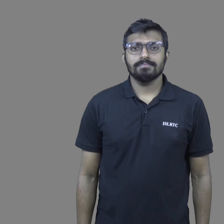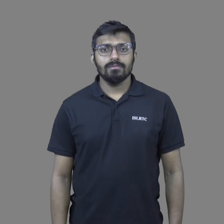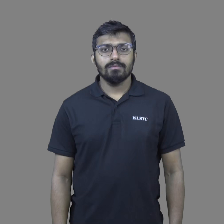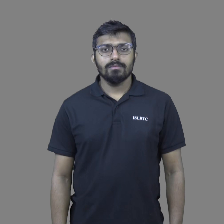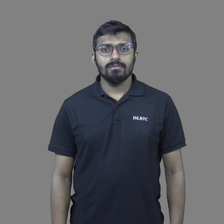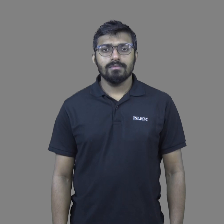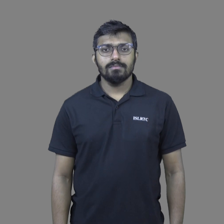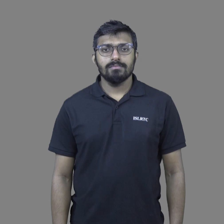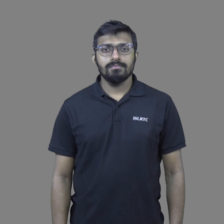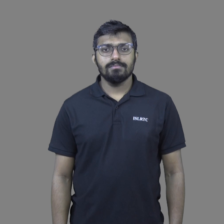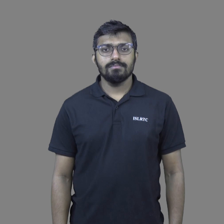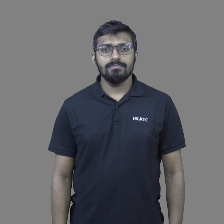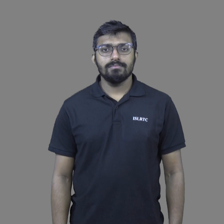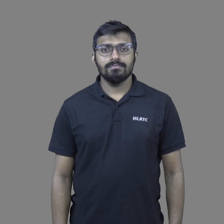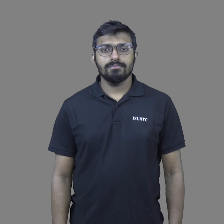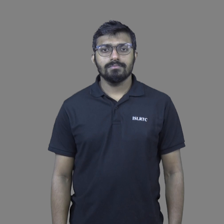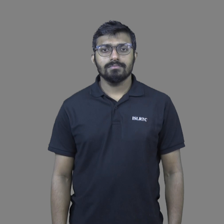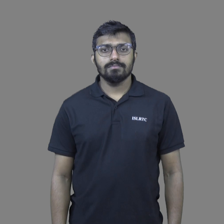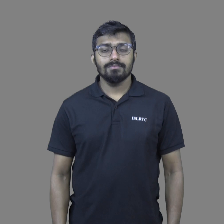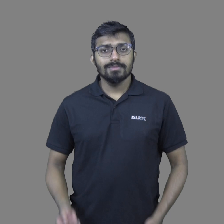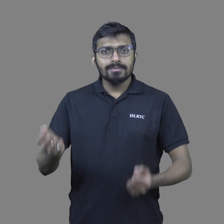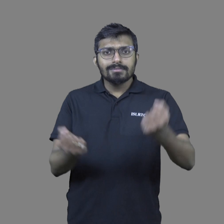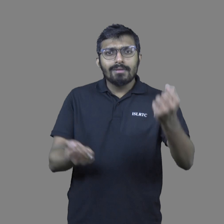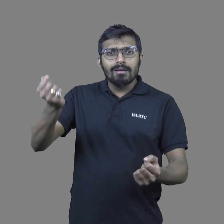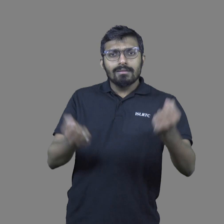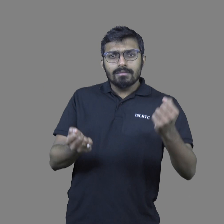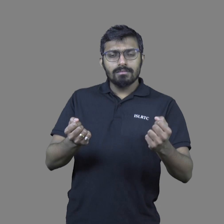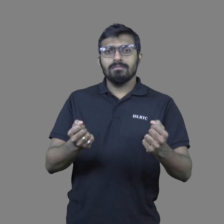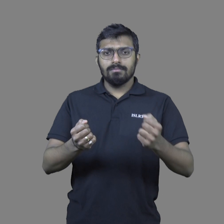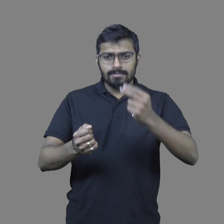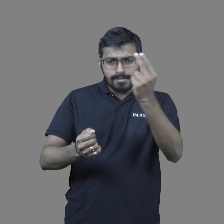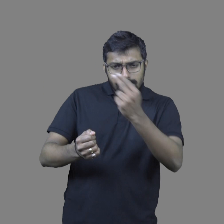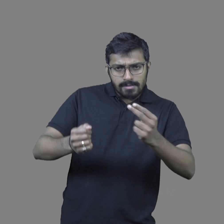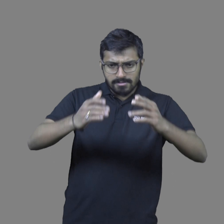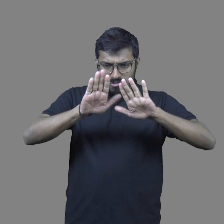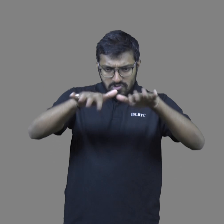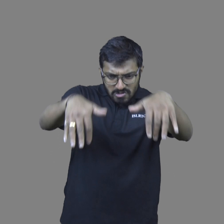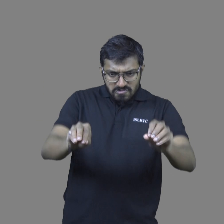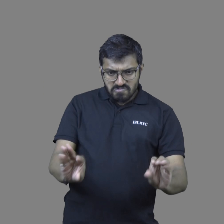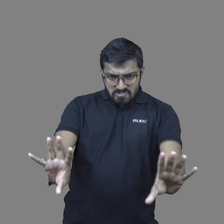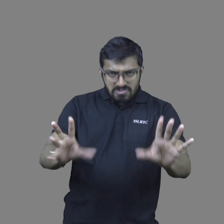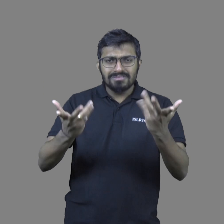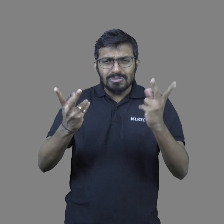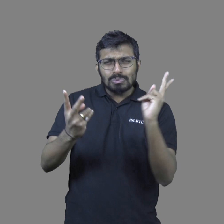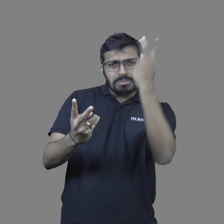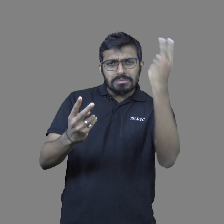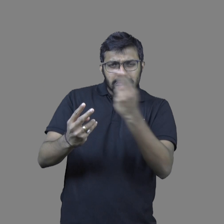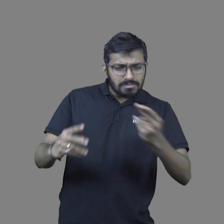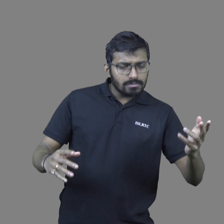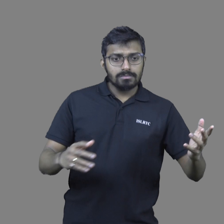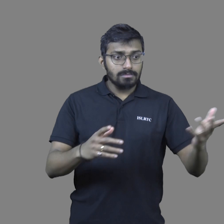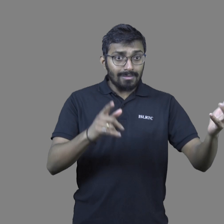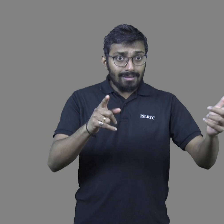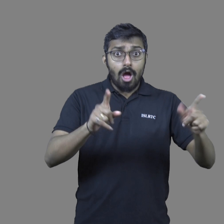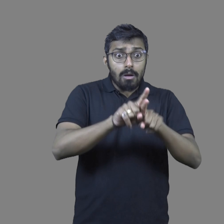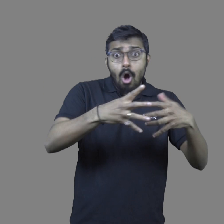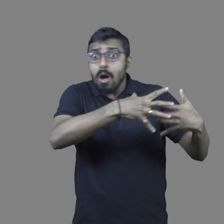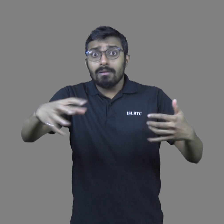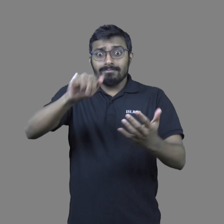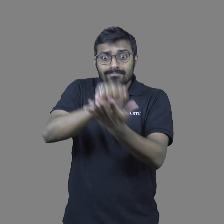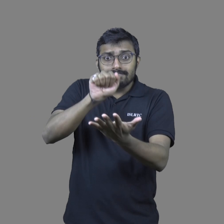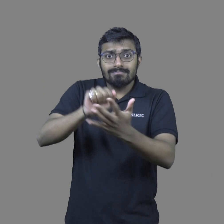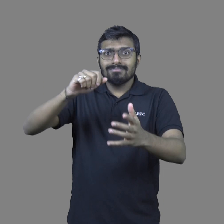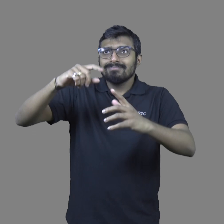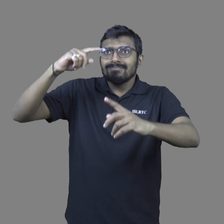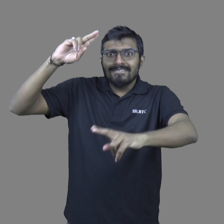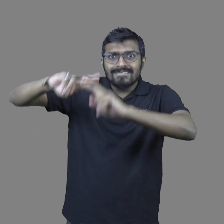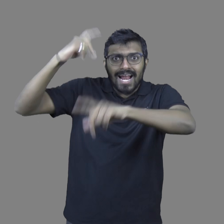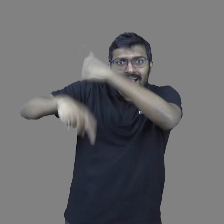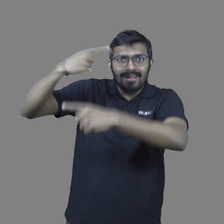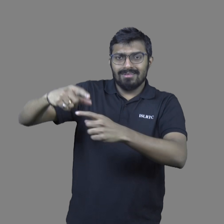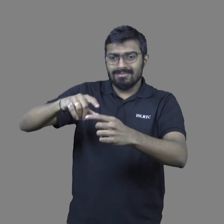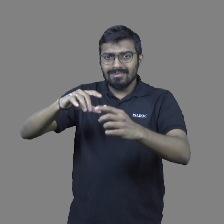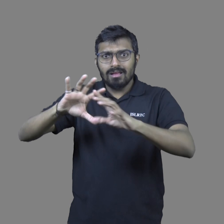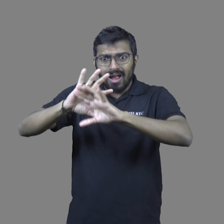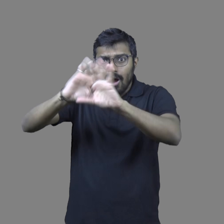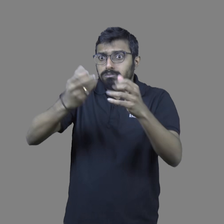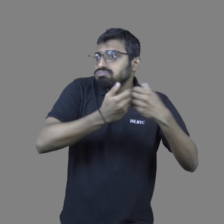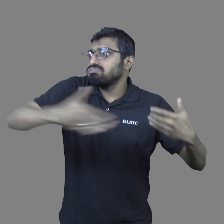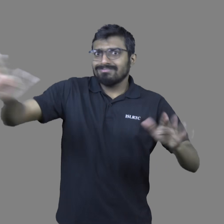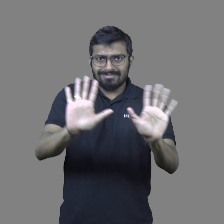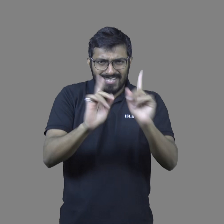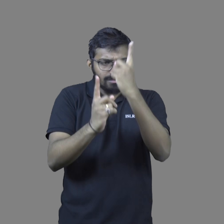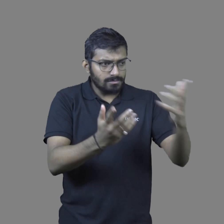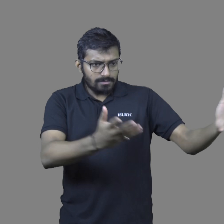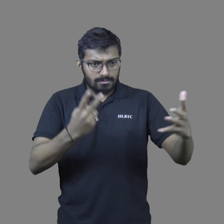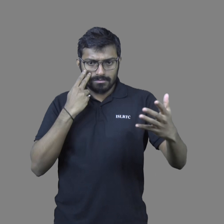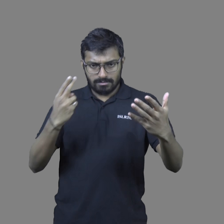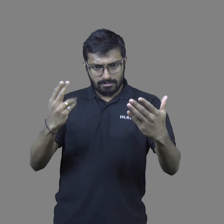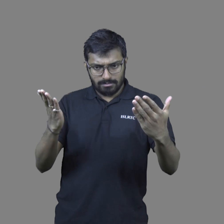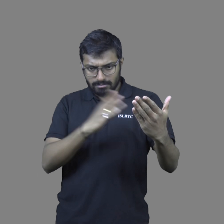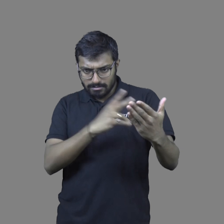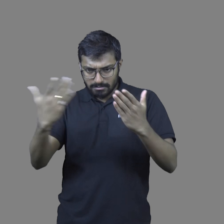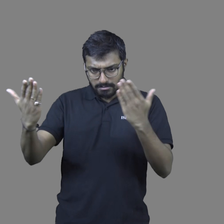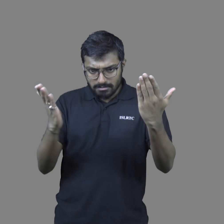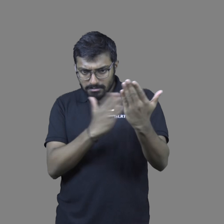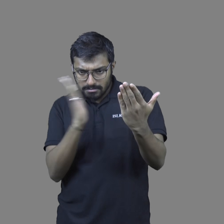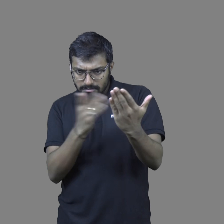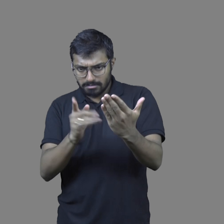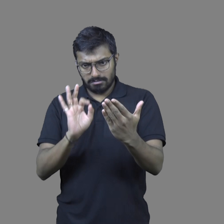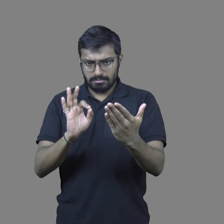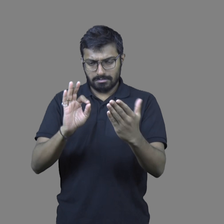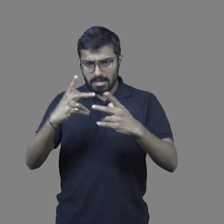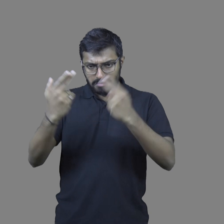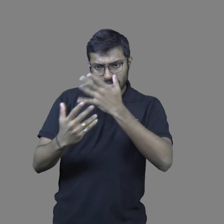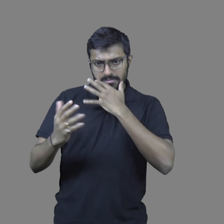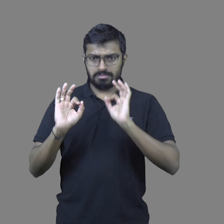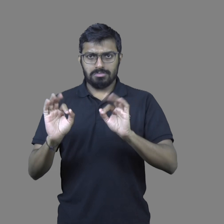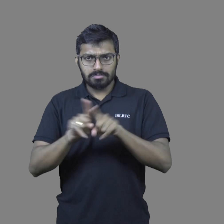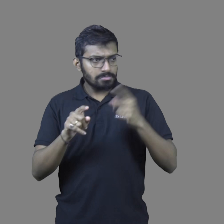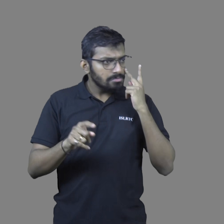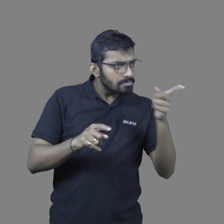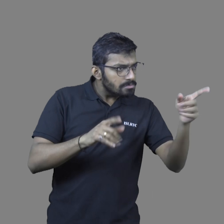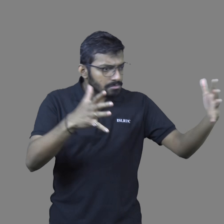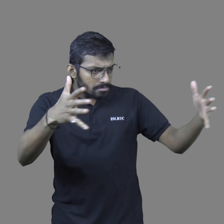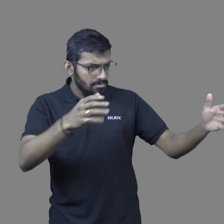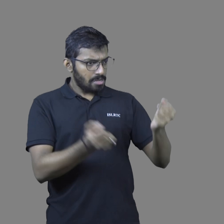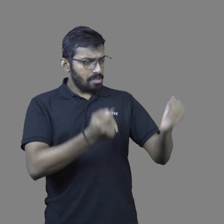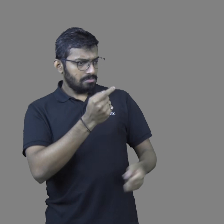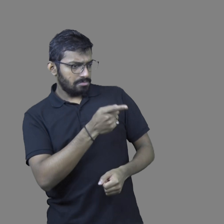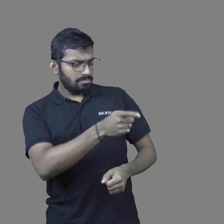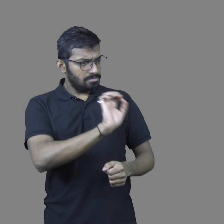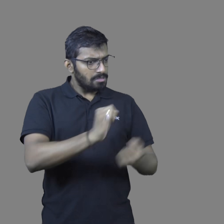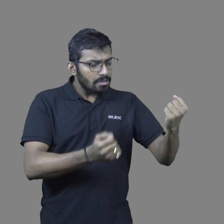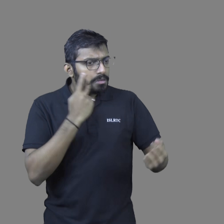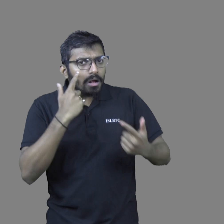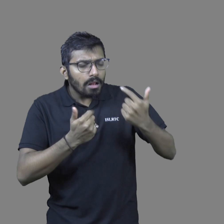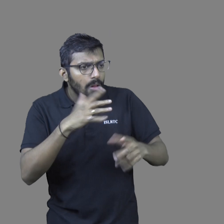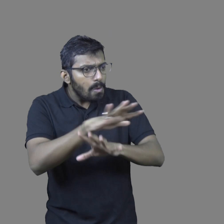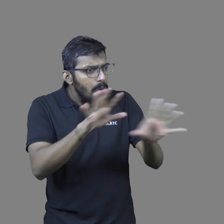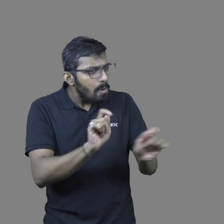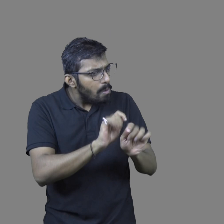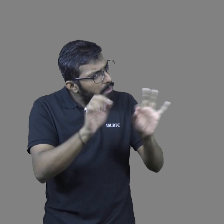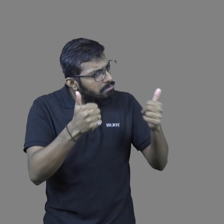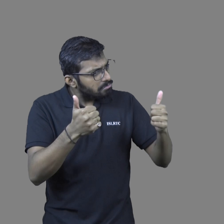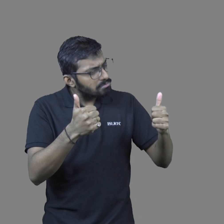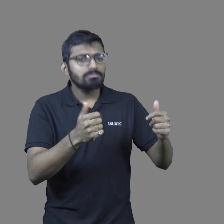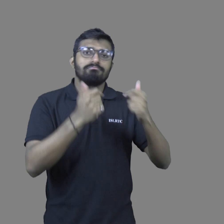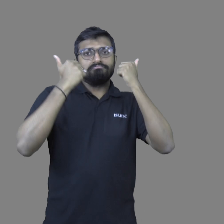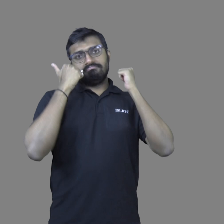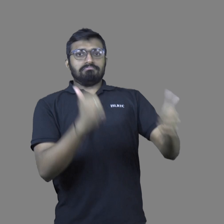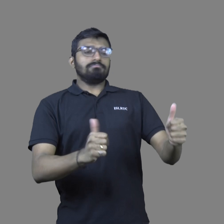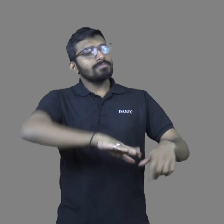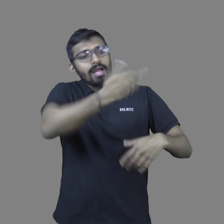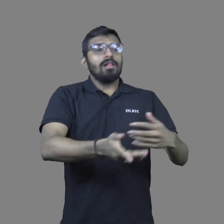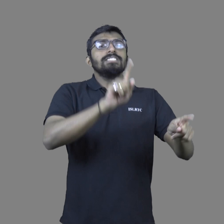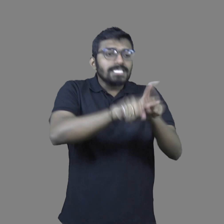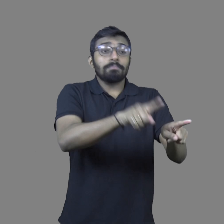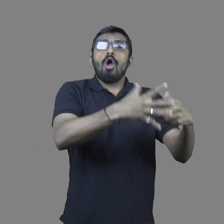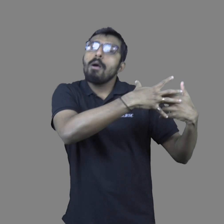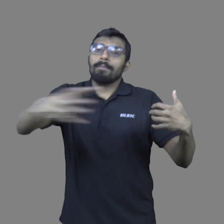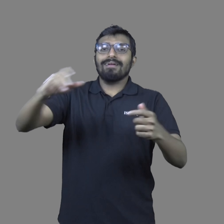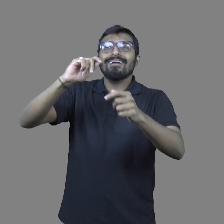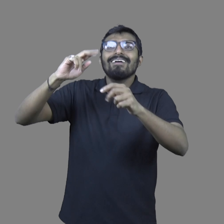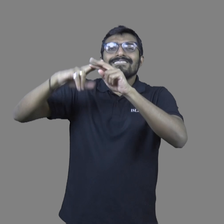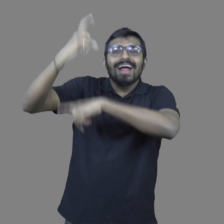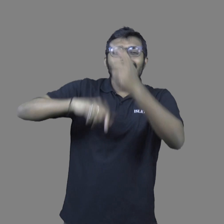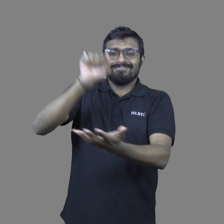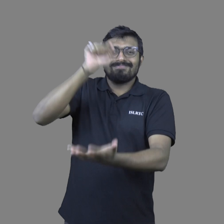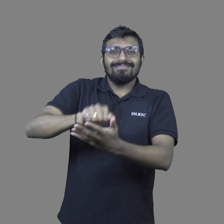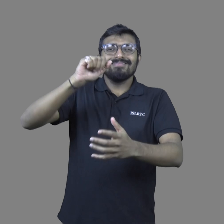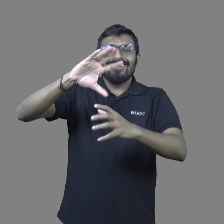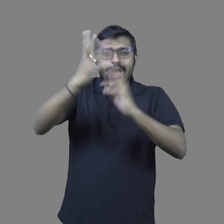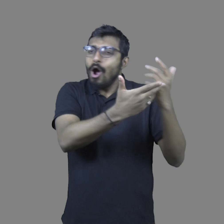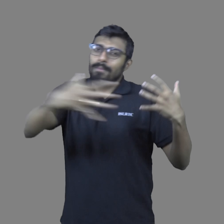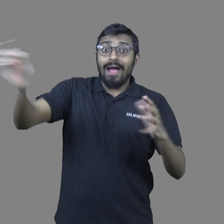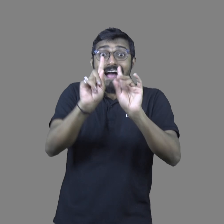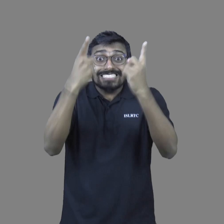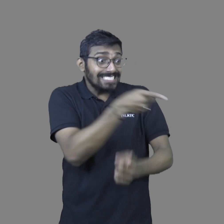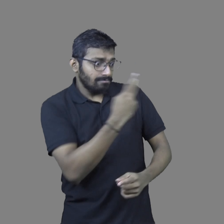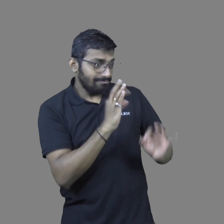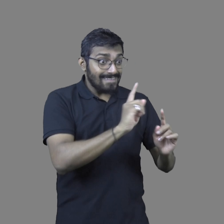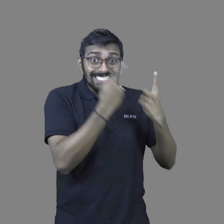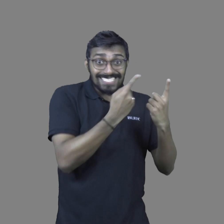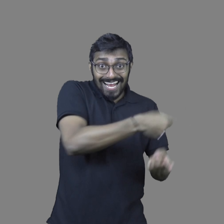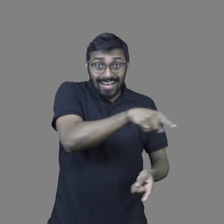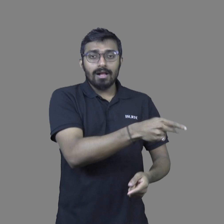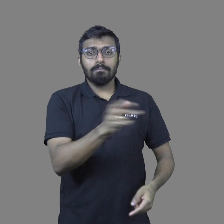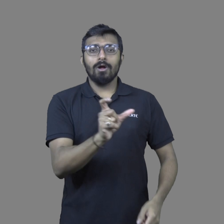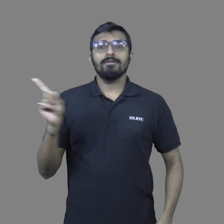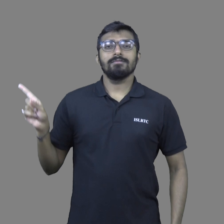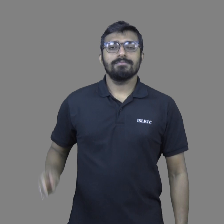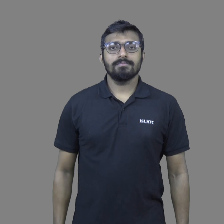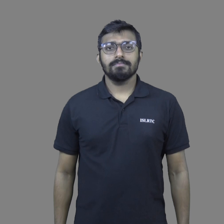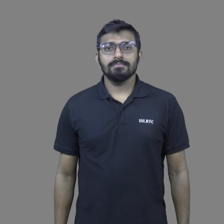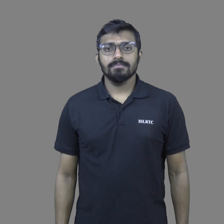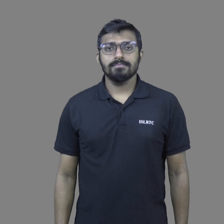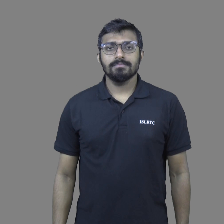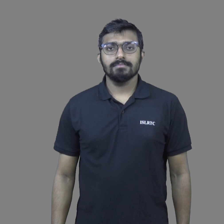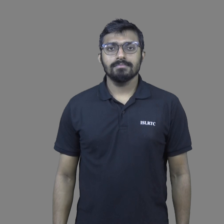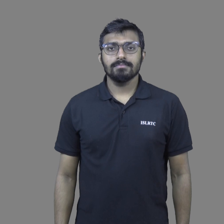Prototype